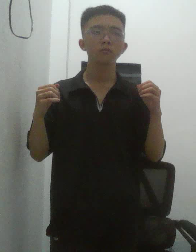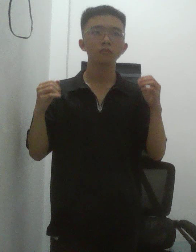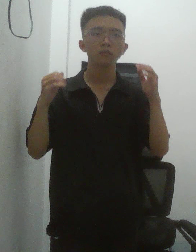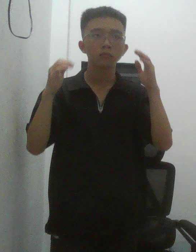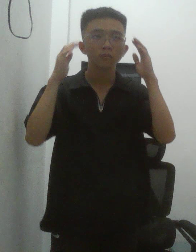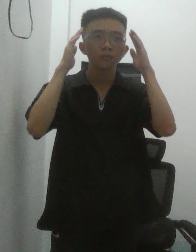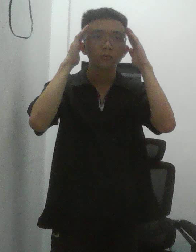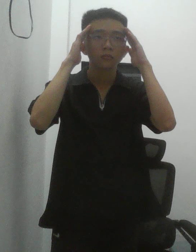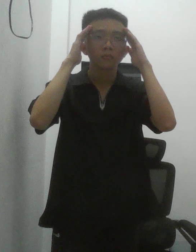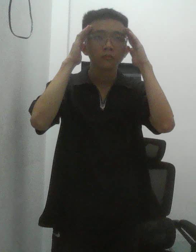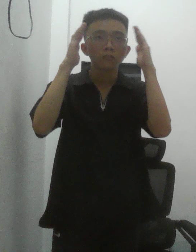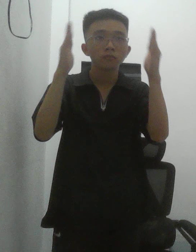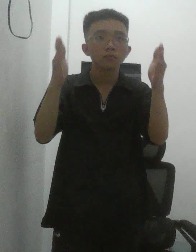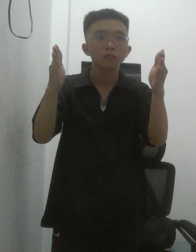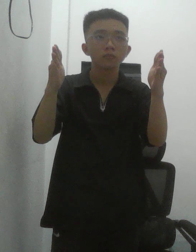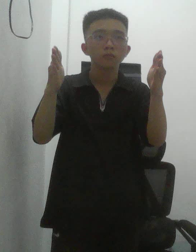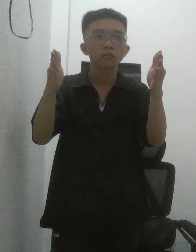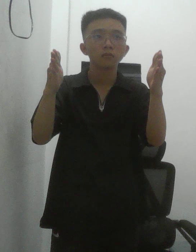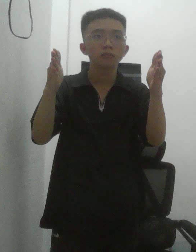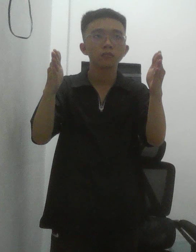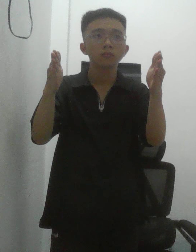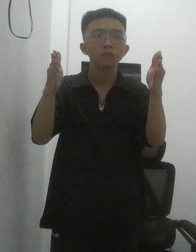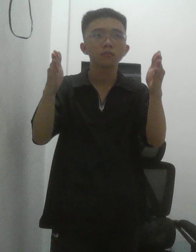quan tam